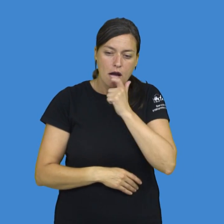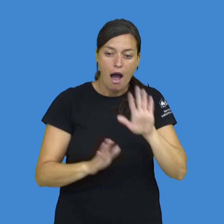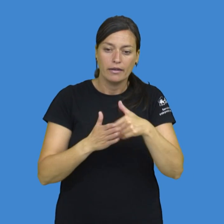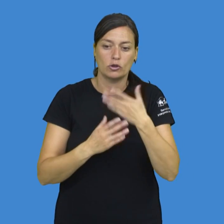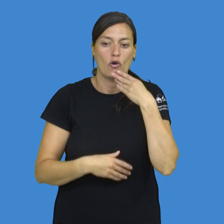hasta